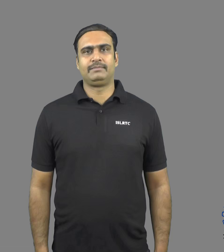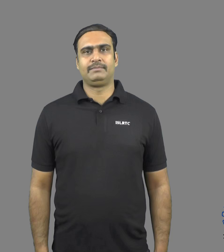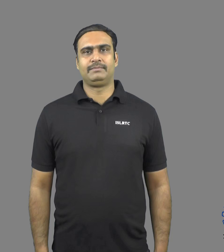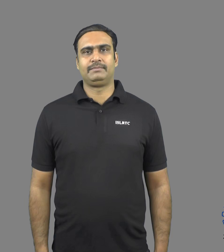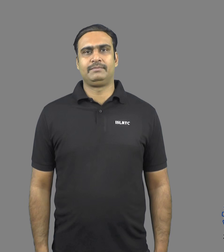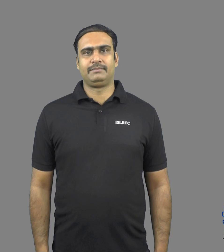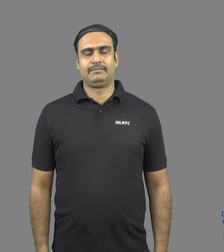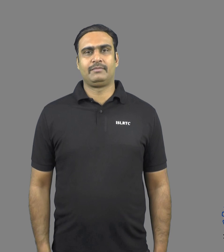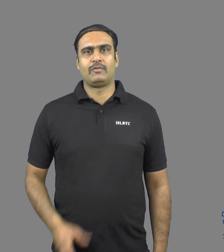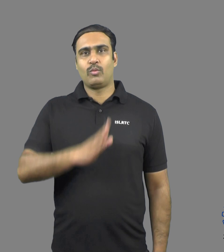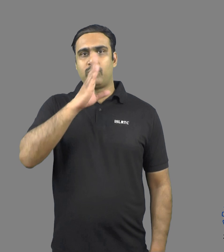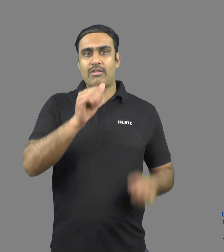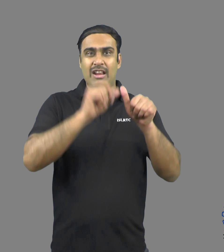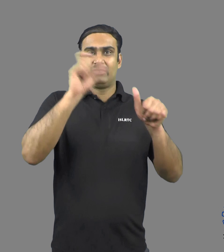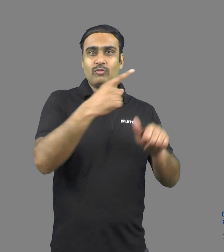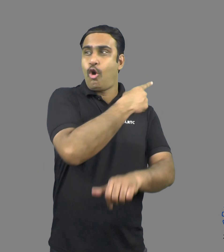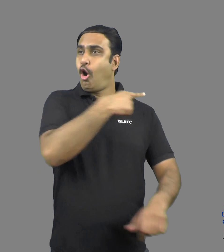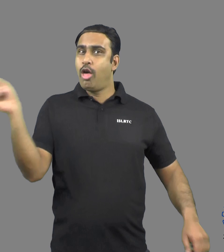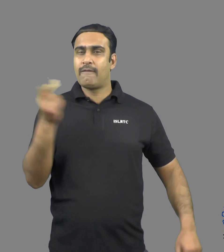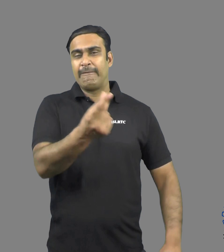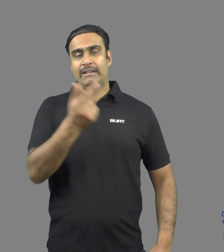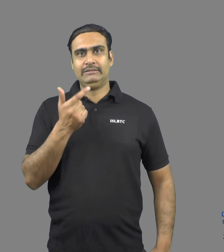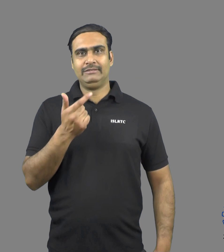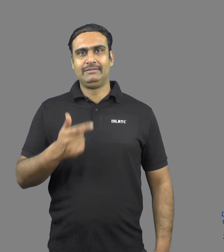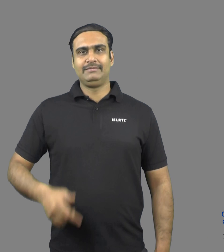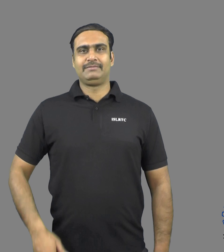AC Express Train